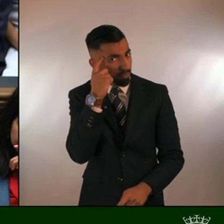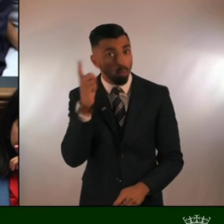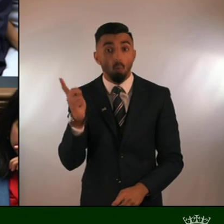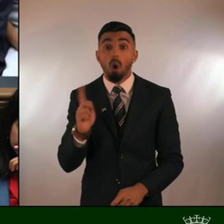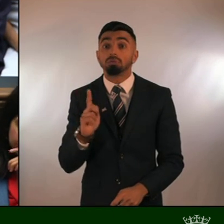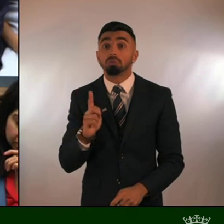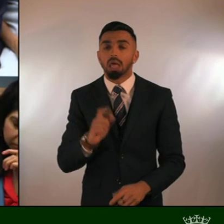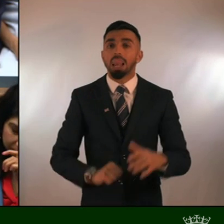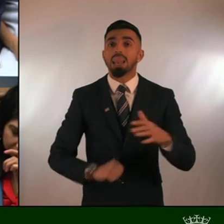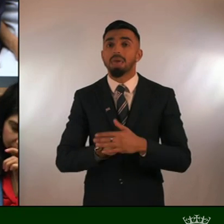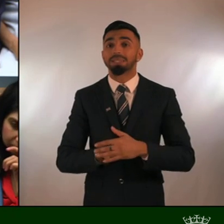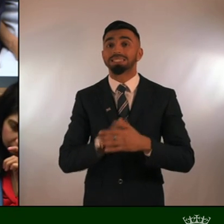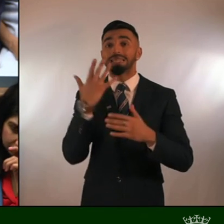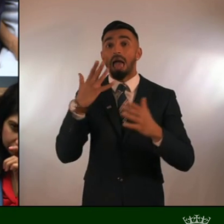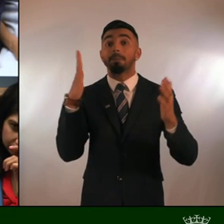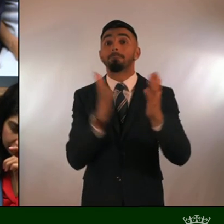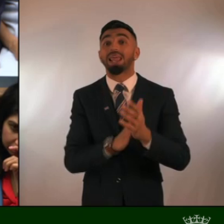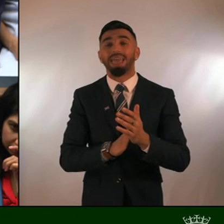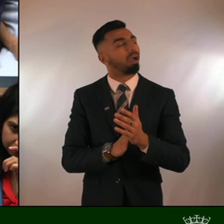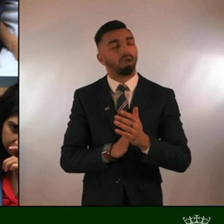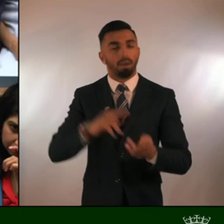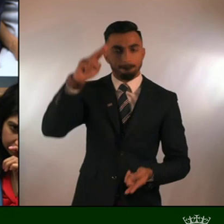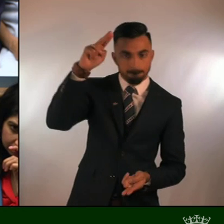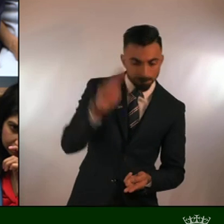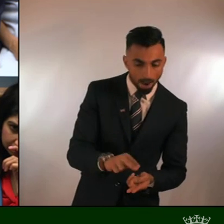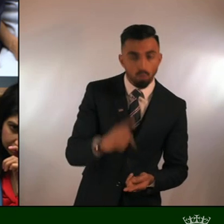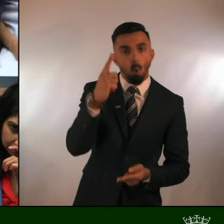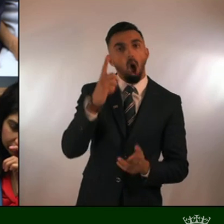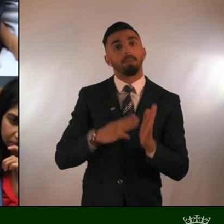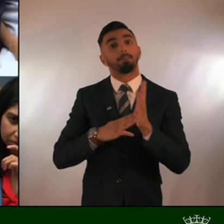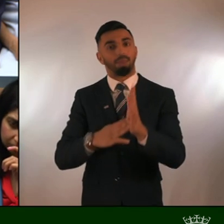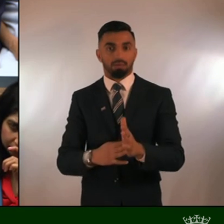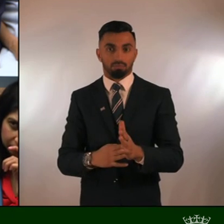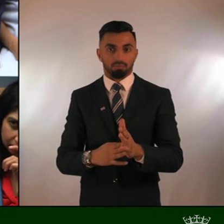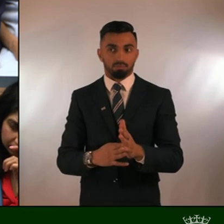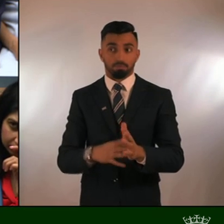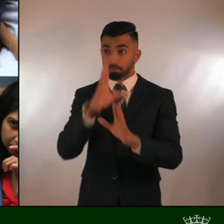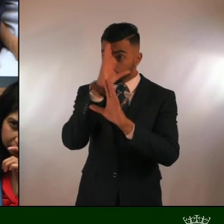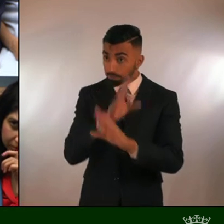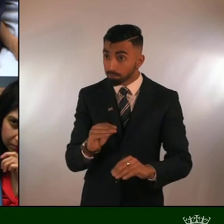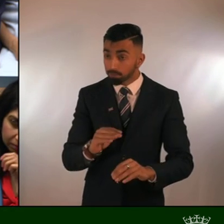A total of 80% of small business owners are unaffected by today’s changes.